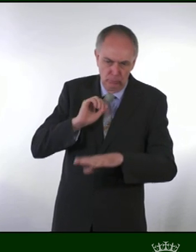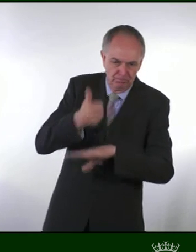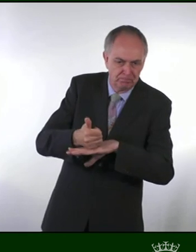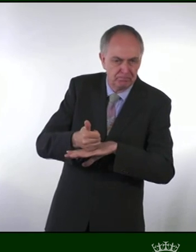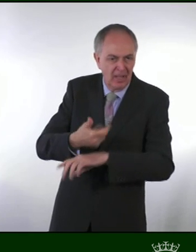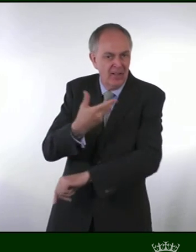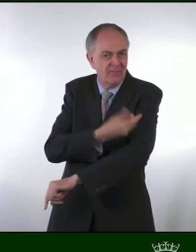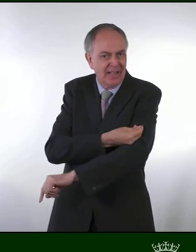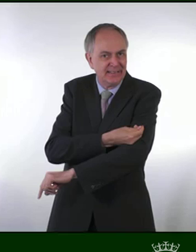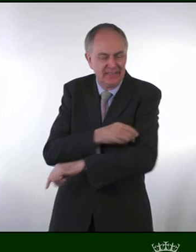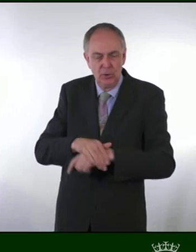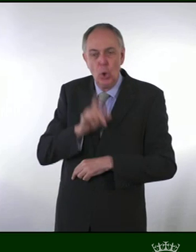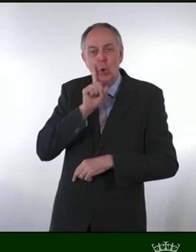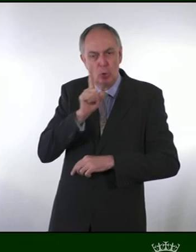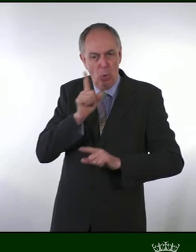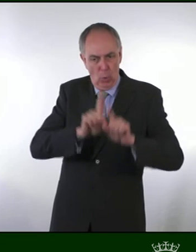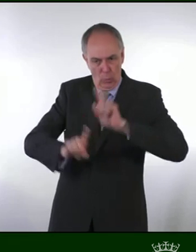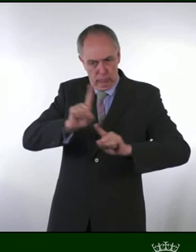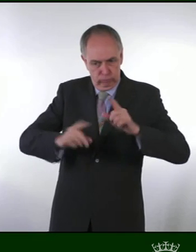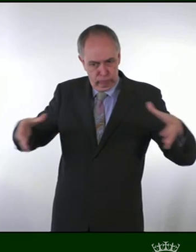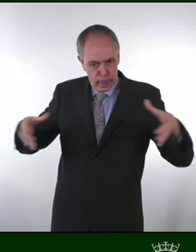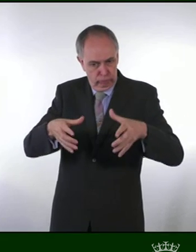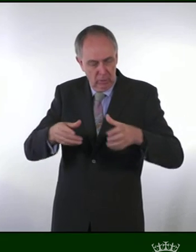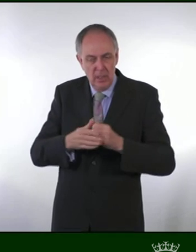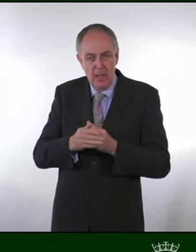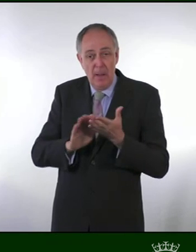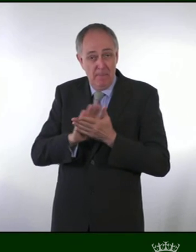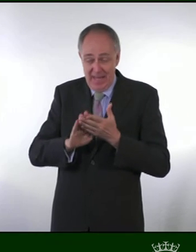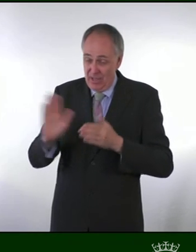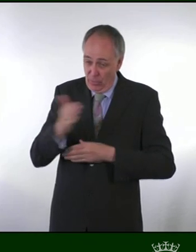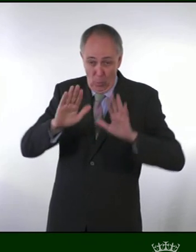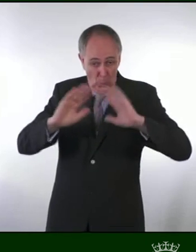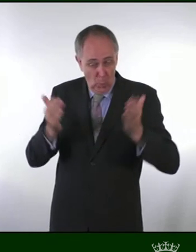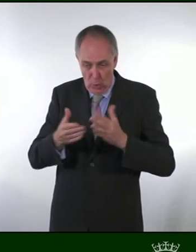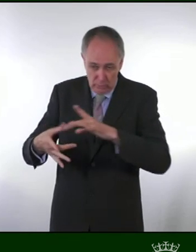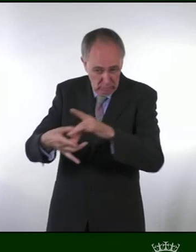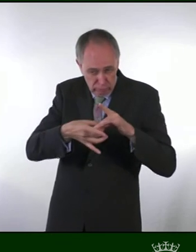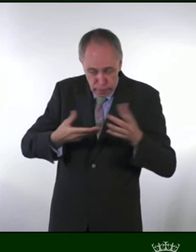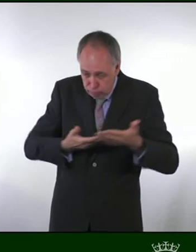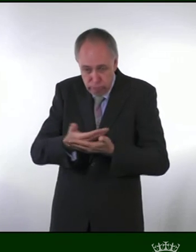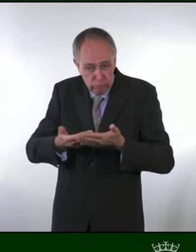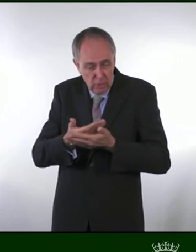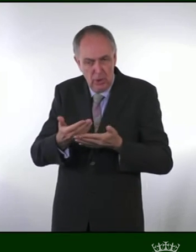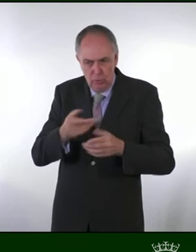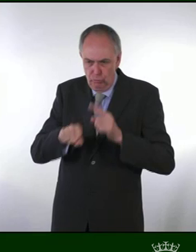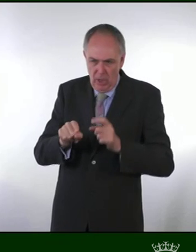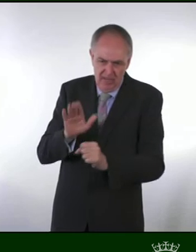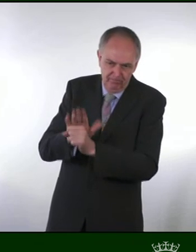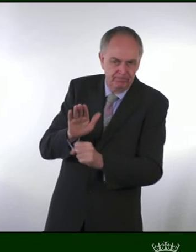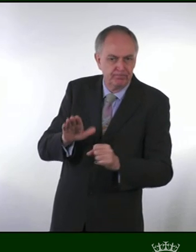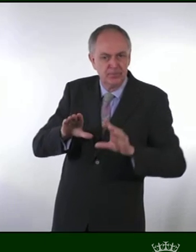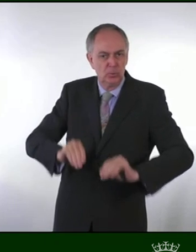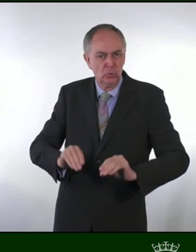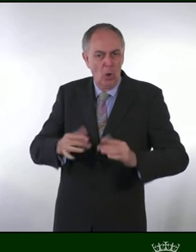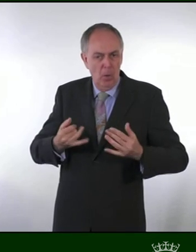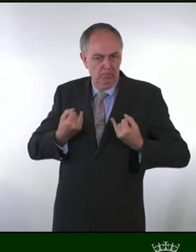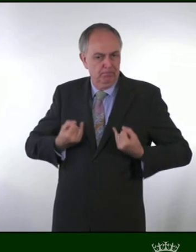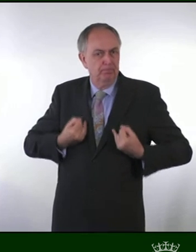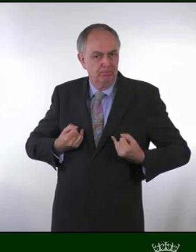Tomorrow’s global vaccine summit should be the moment when the world comes together to unite humanity in the fight against disease.